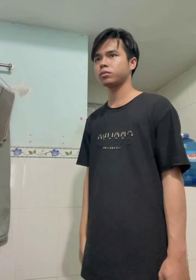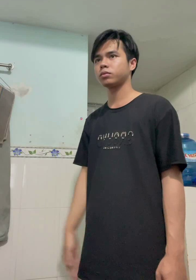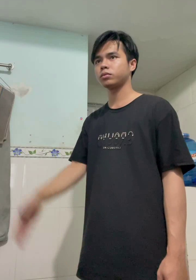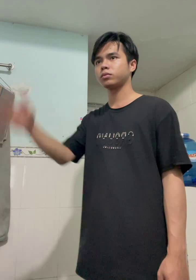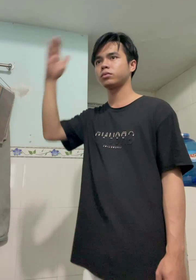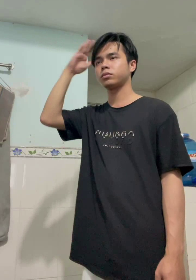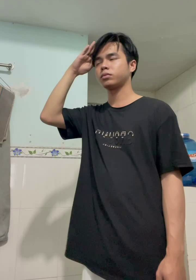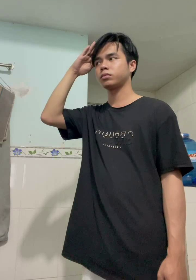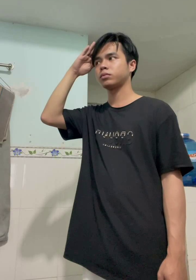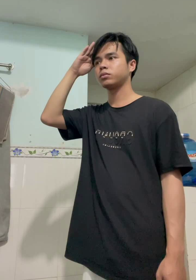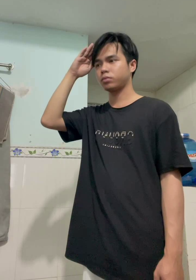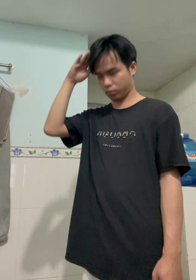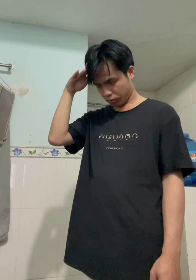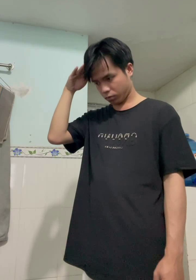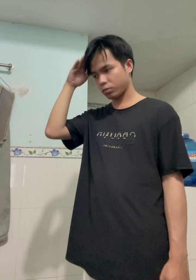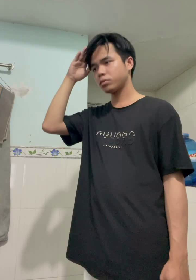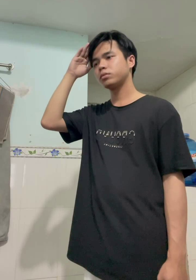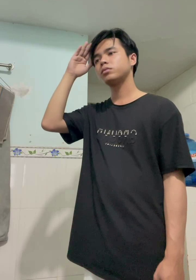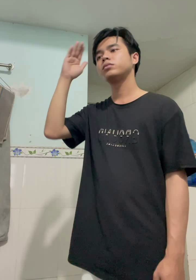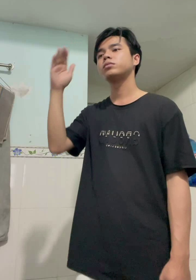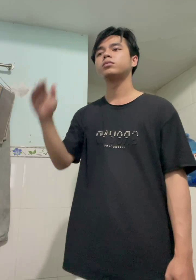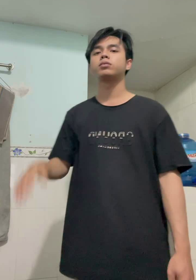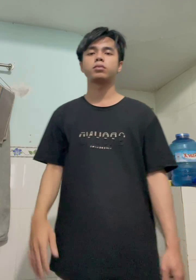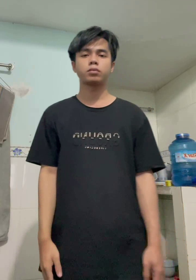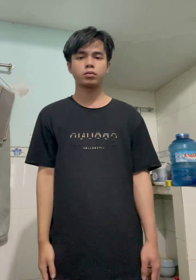biet